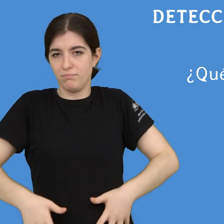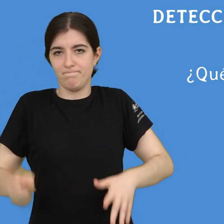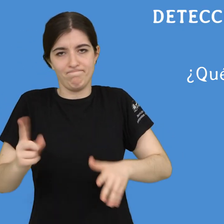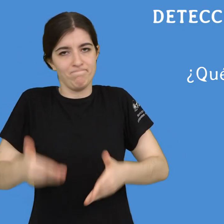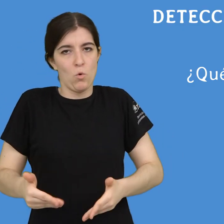no